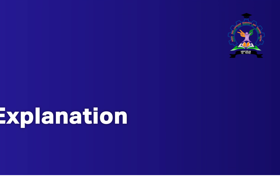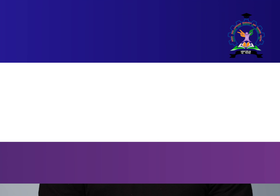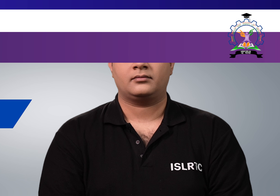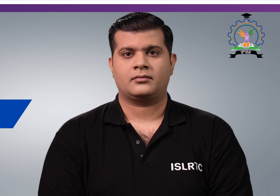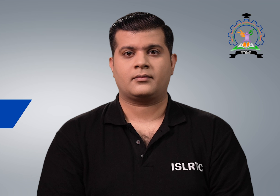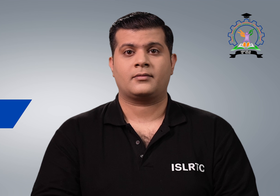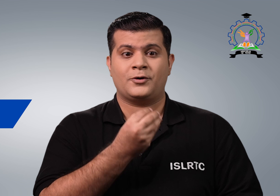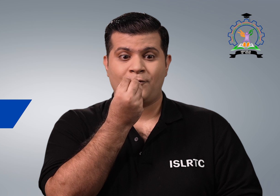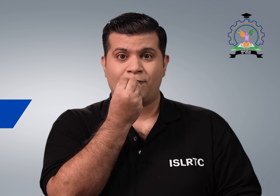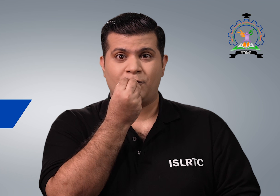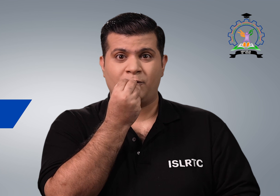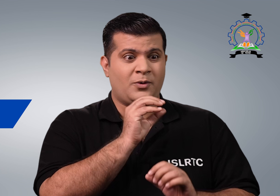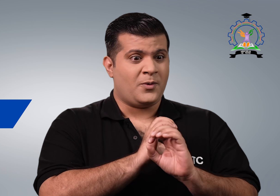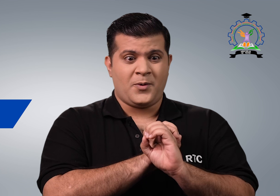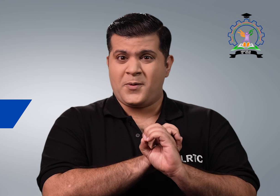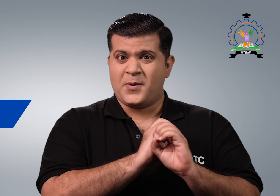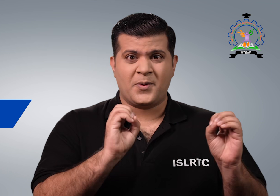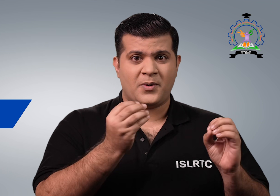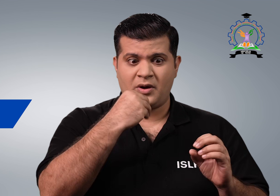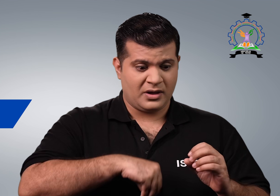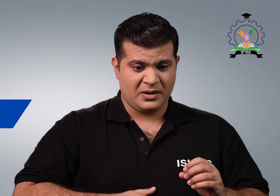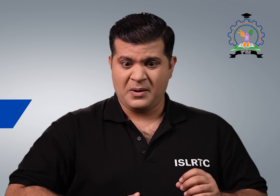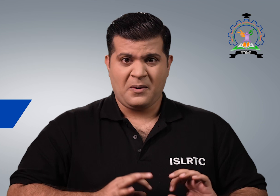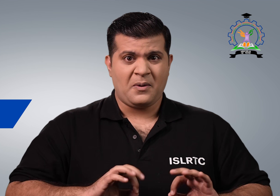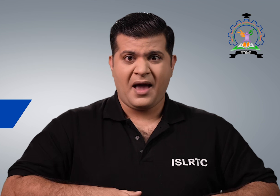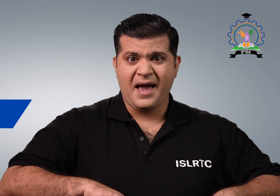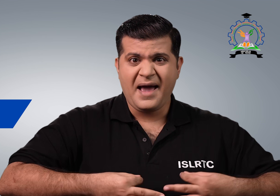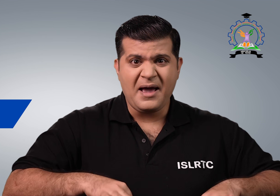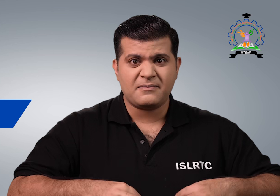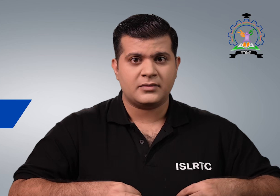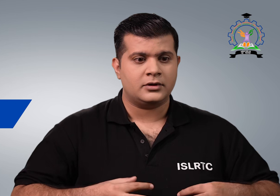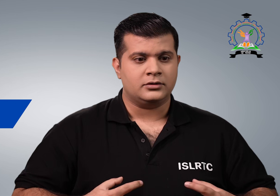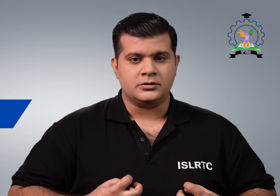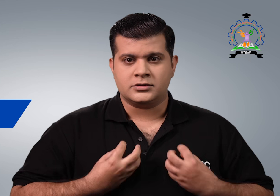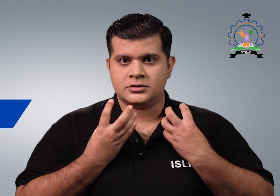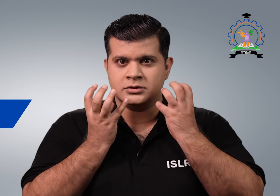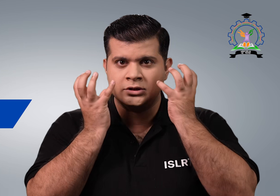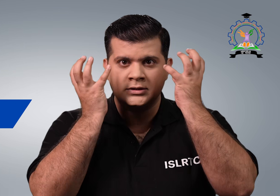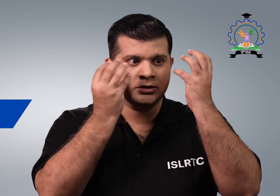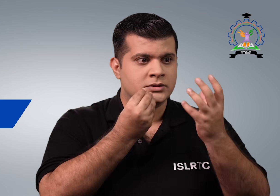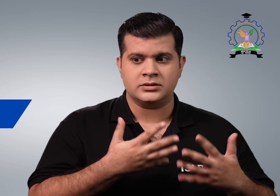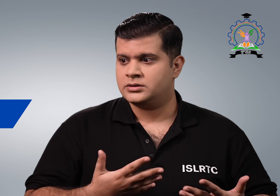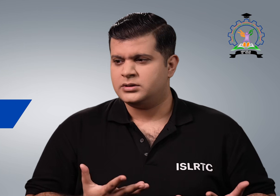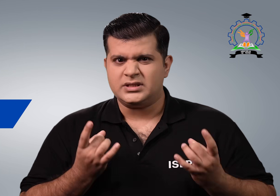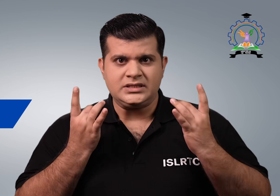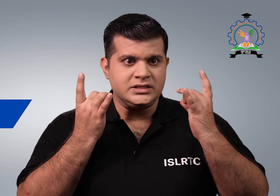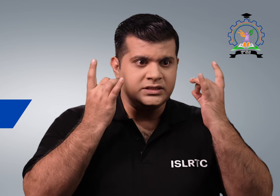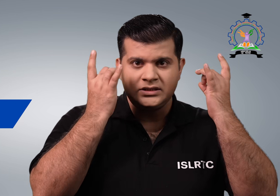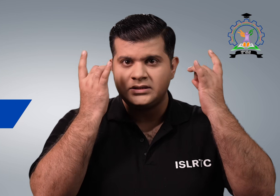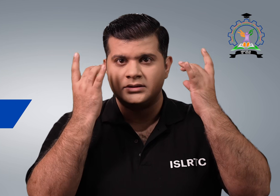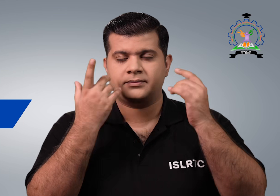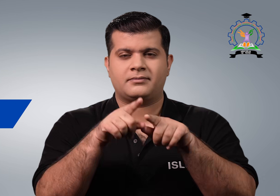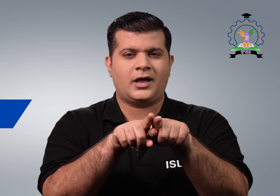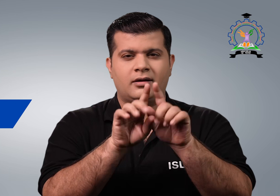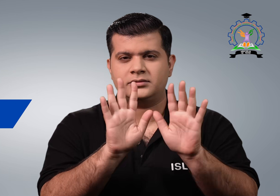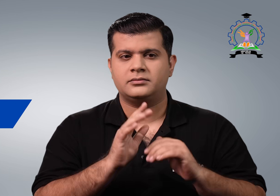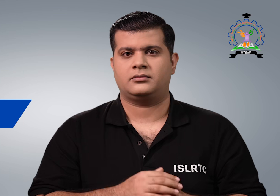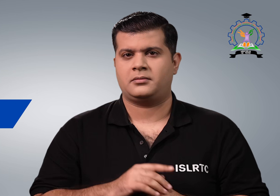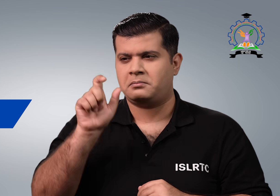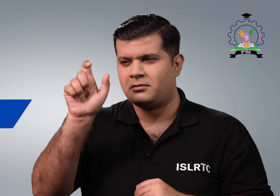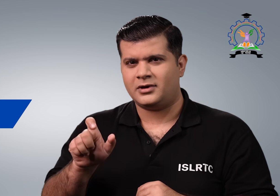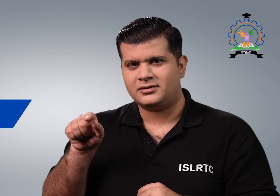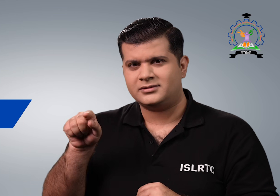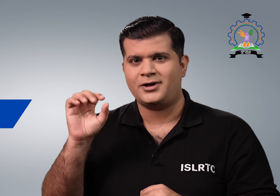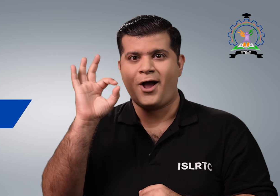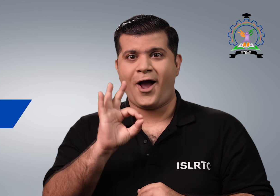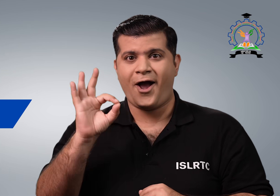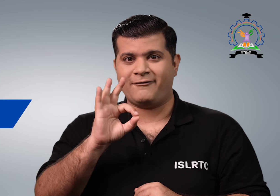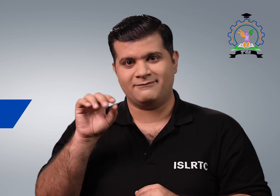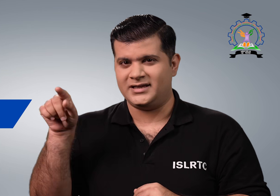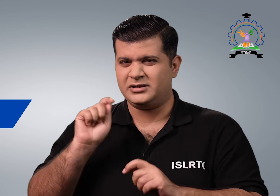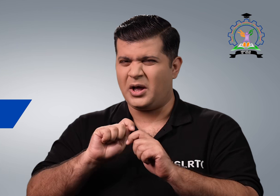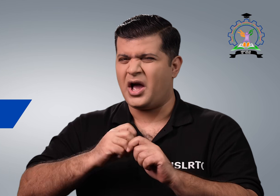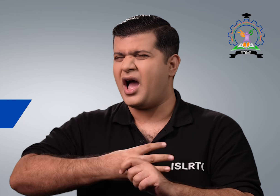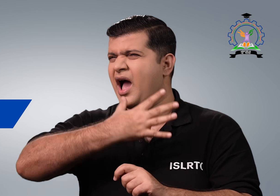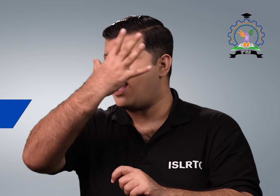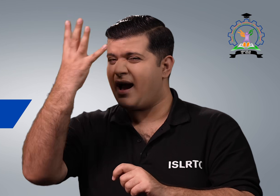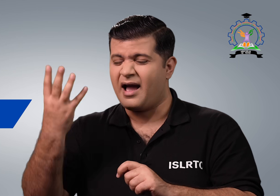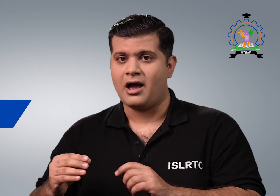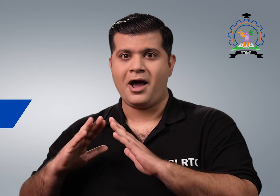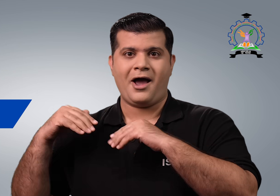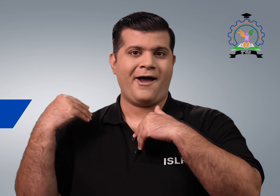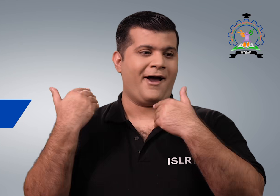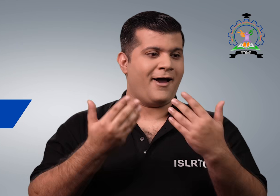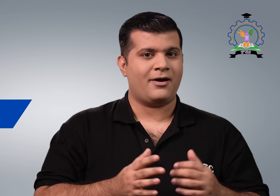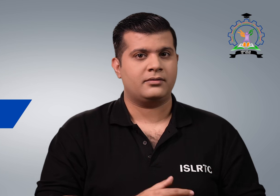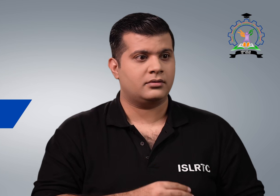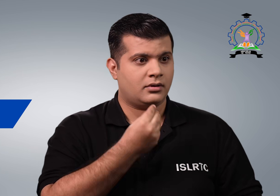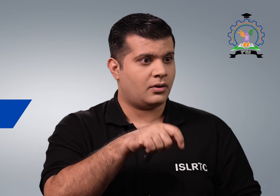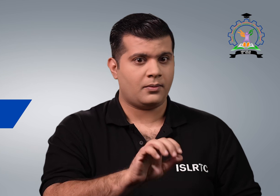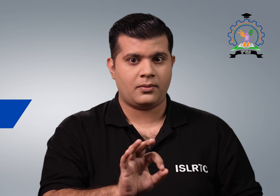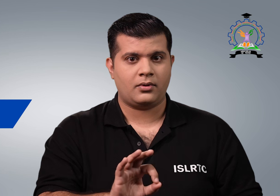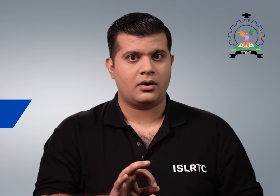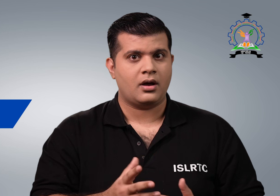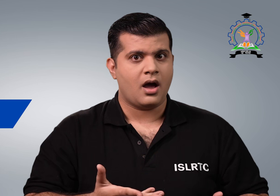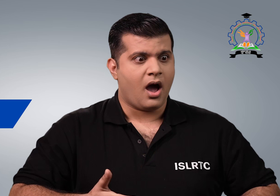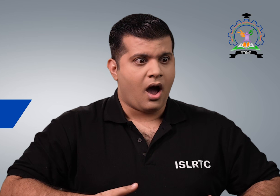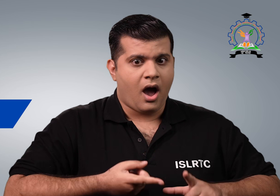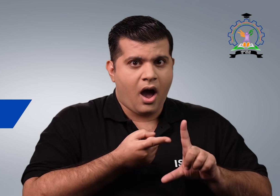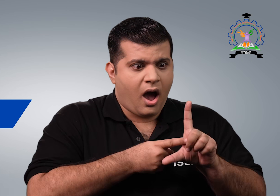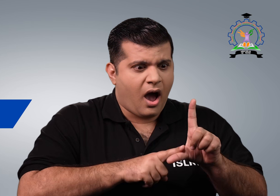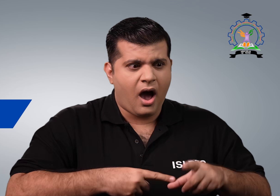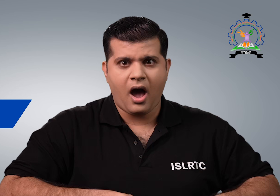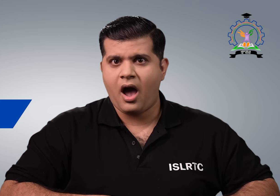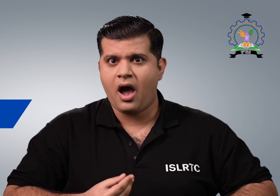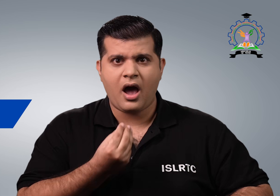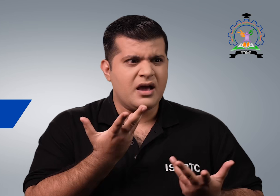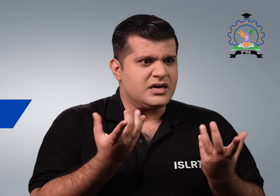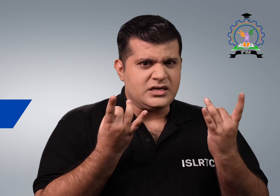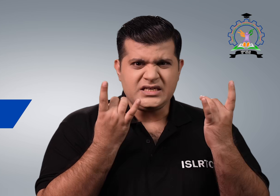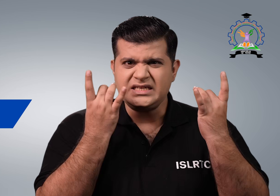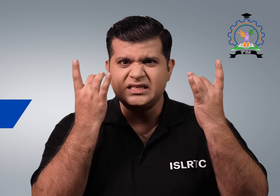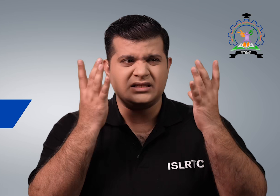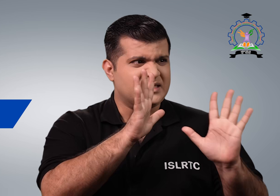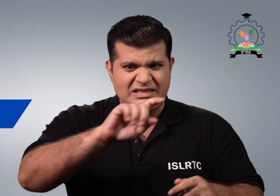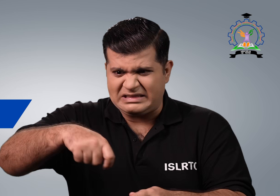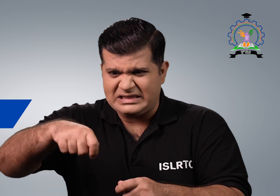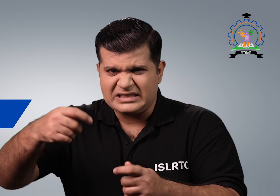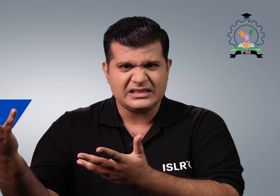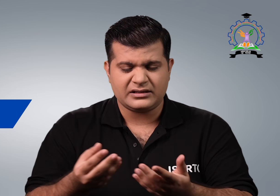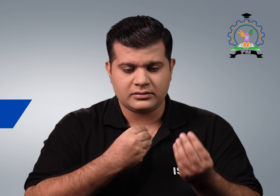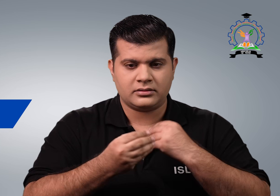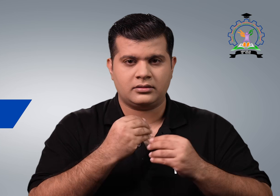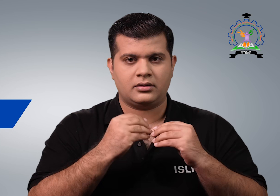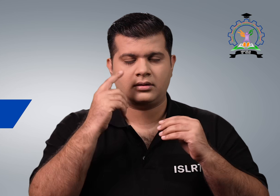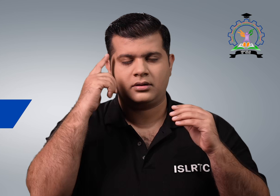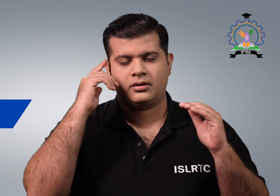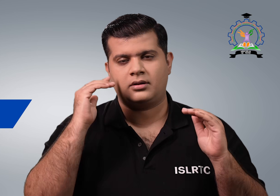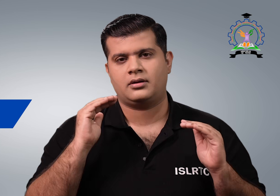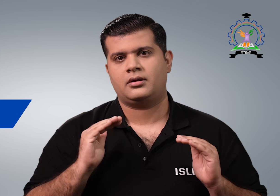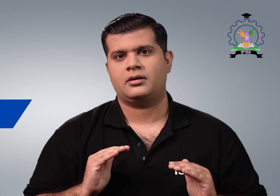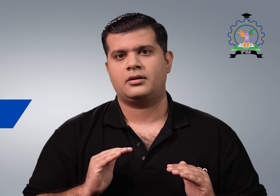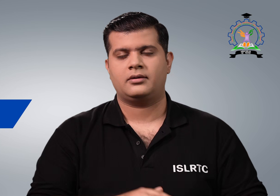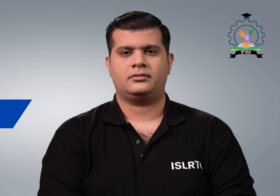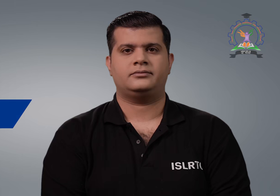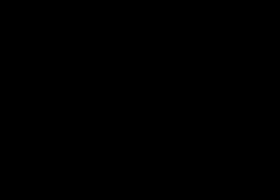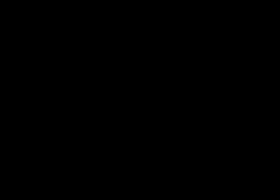Irritable and angry as a result of hunger. For example, after working all day you get hangry once your home because there is no food. You feel better once you eat.